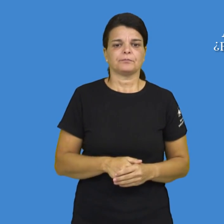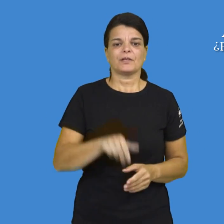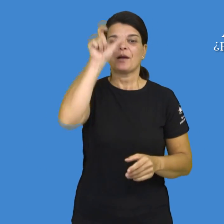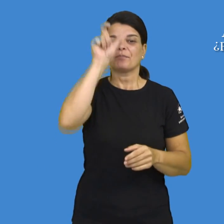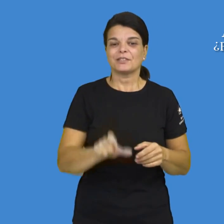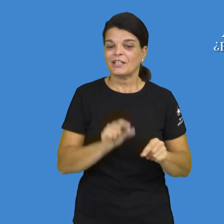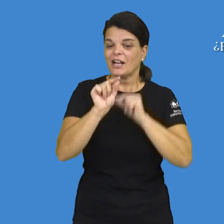persona